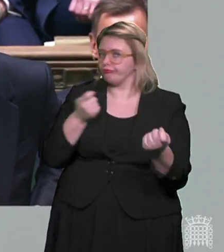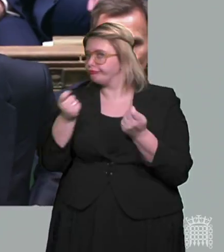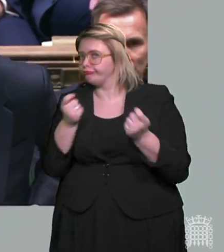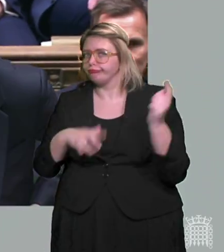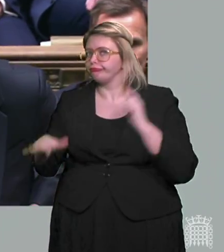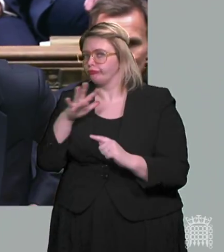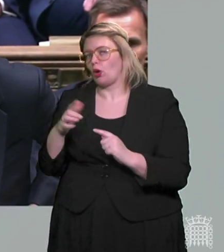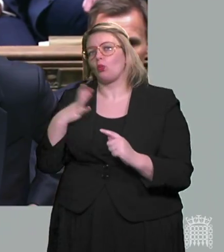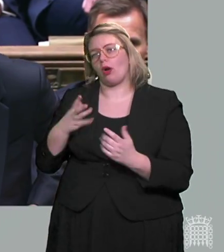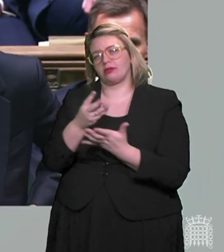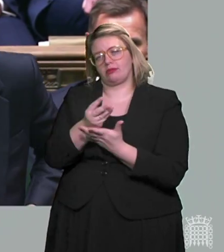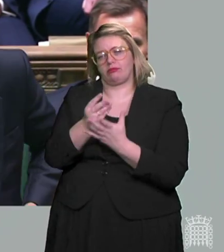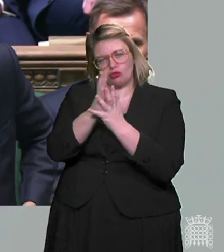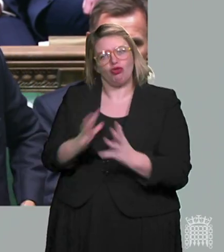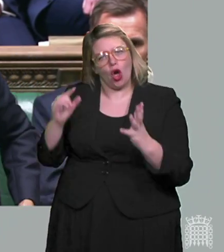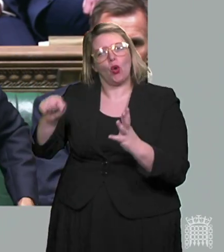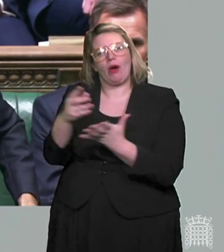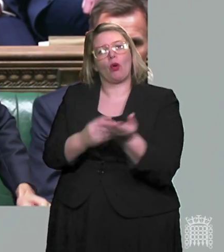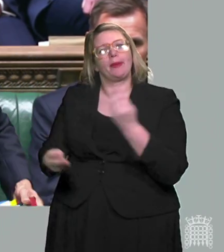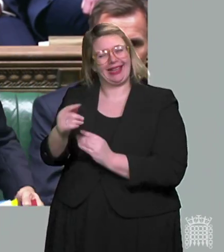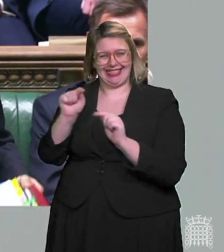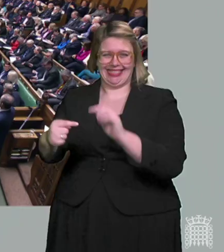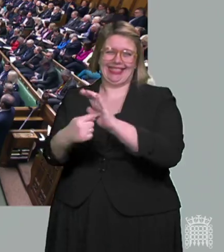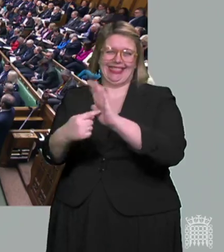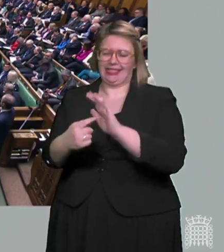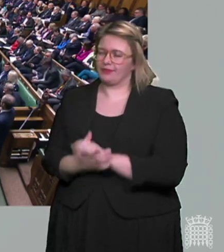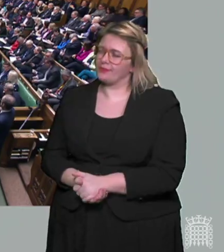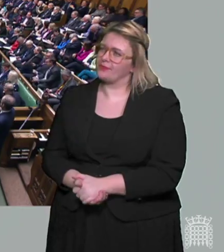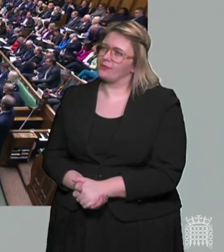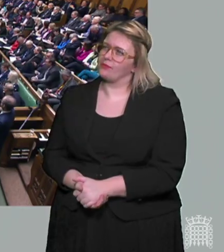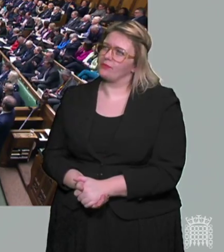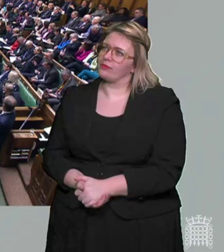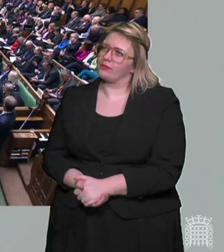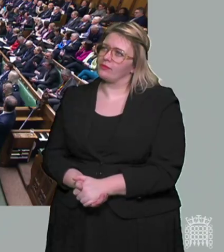We all want to see more growth in our economy, and they need to play their part in delivering it.